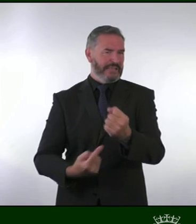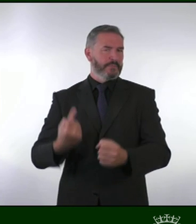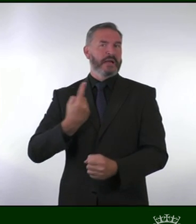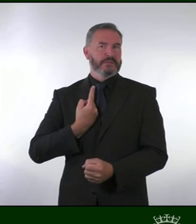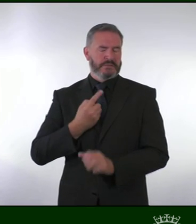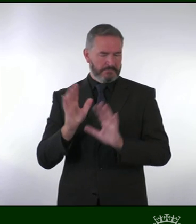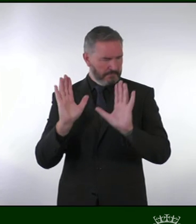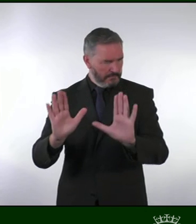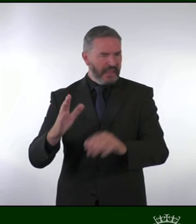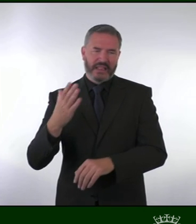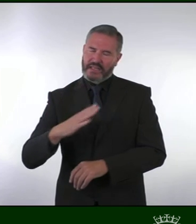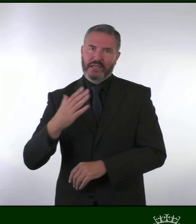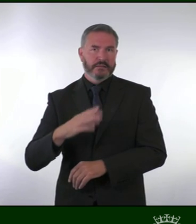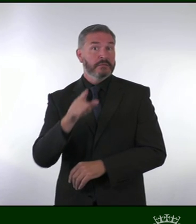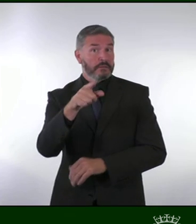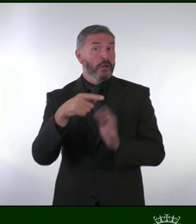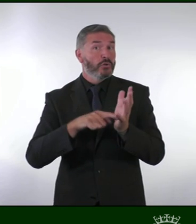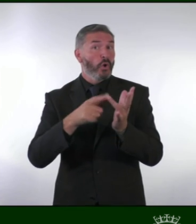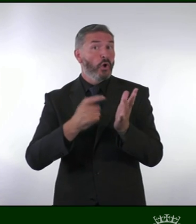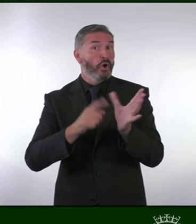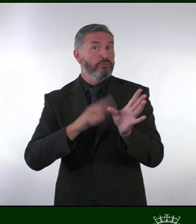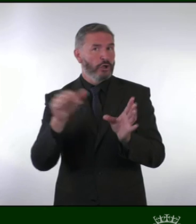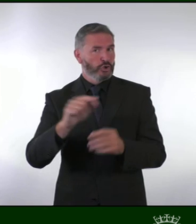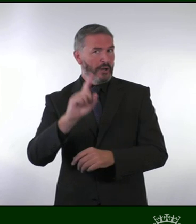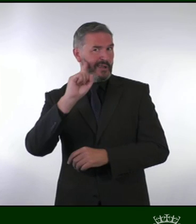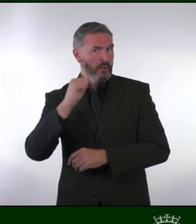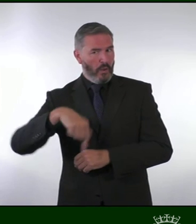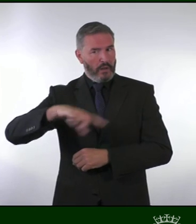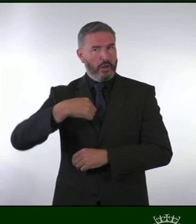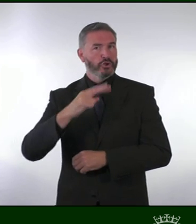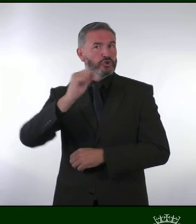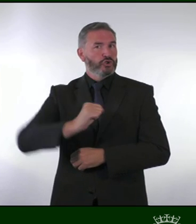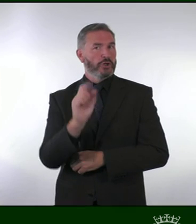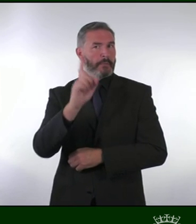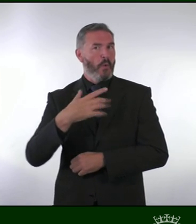A far better plan for the Tories would be to listen to the will of the Scottish people.